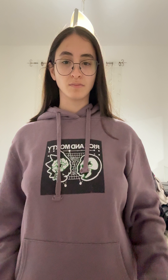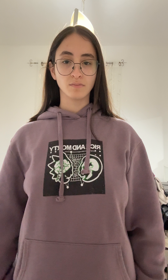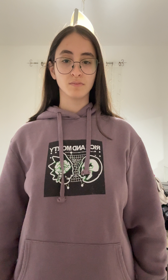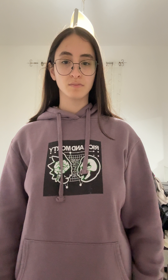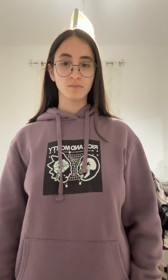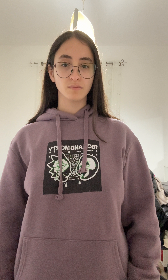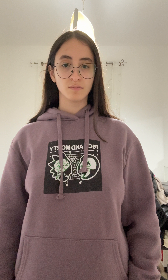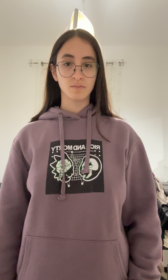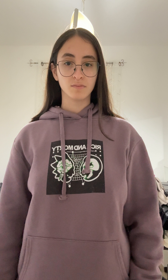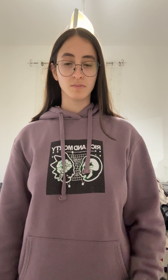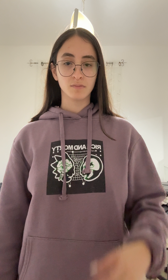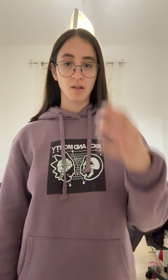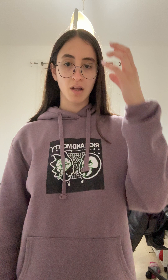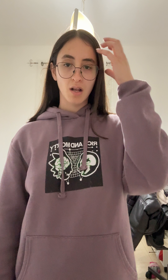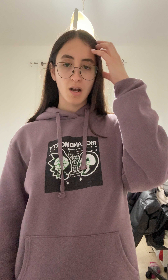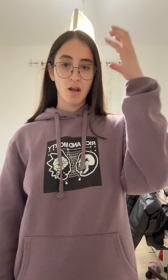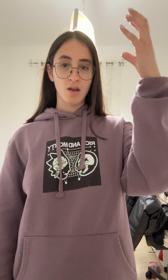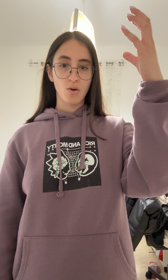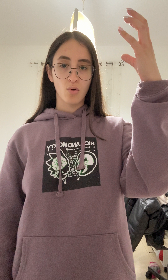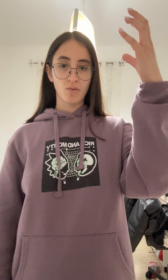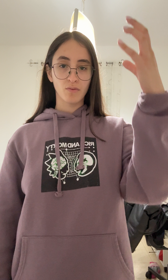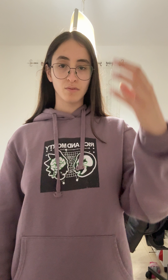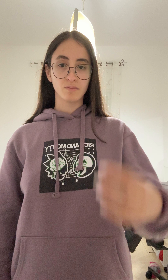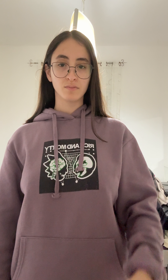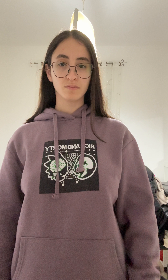לאהוב